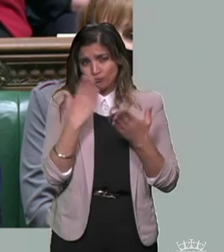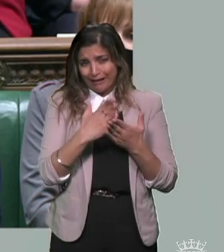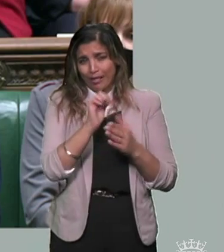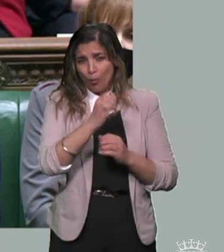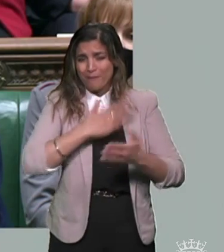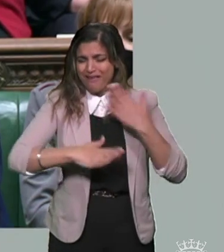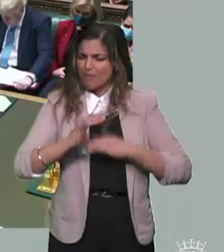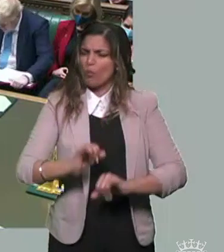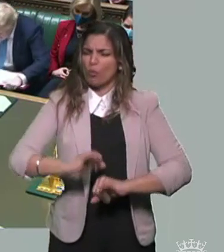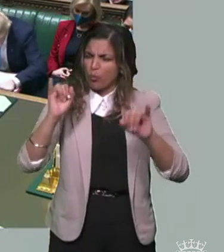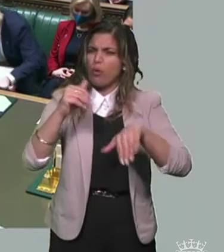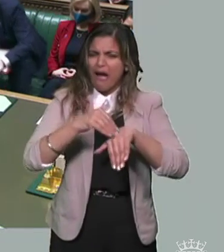understand the damage his behaviour is doing to our country?